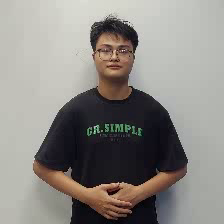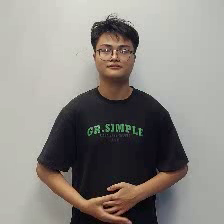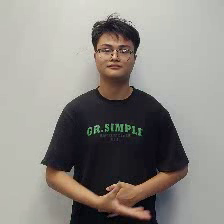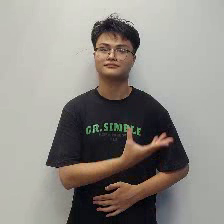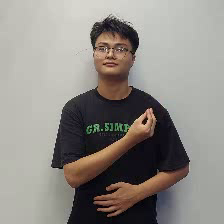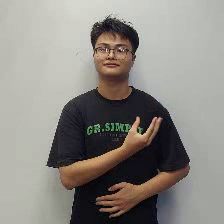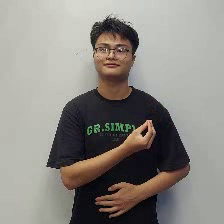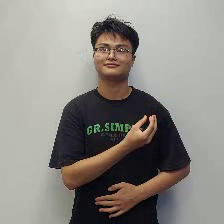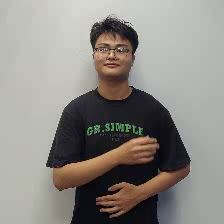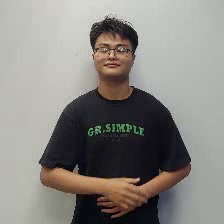Xúc động